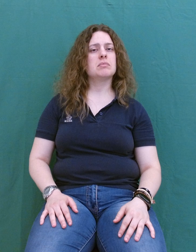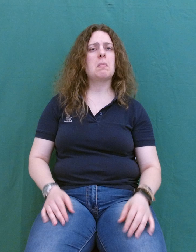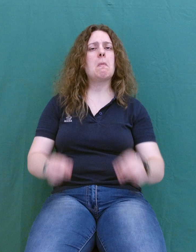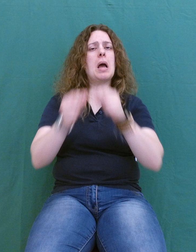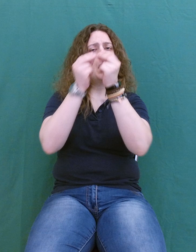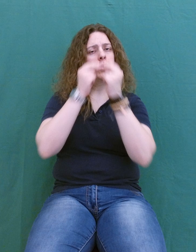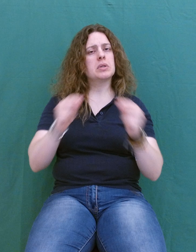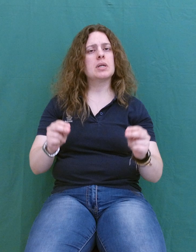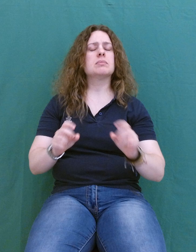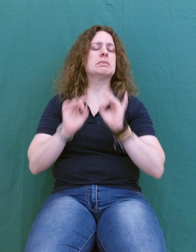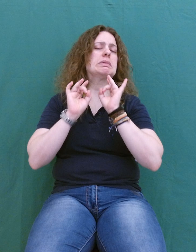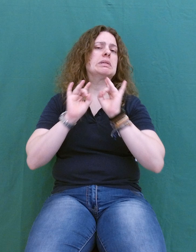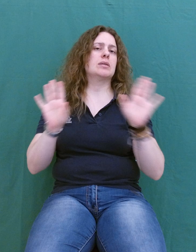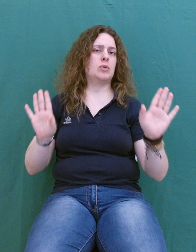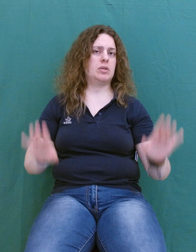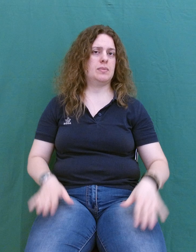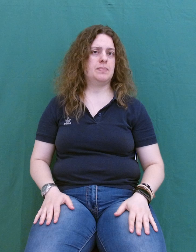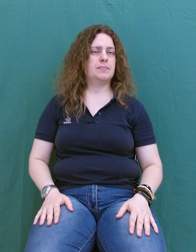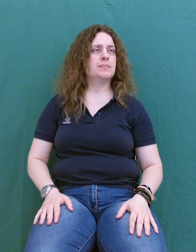ΑΠΟΤΕΛΕΣΜΑ ΤΙΠΟΤΑ